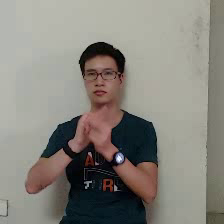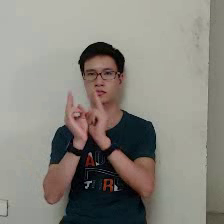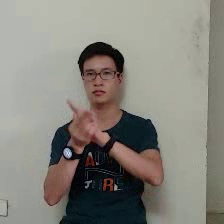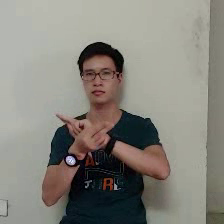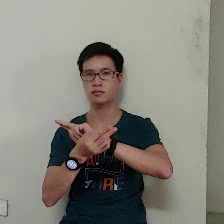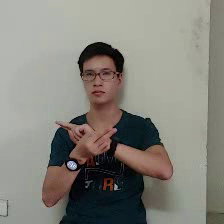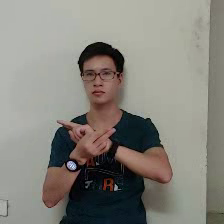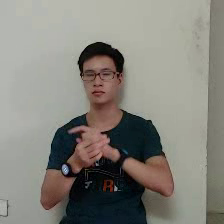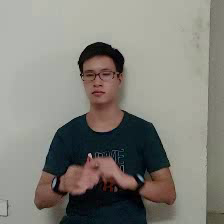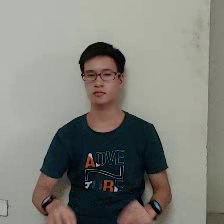Phục hồi